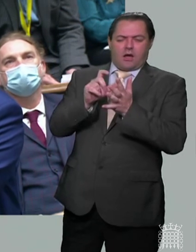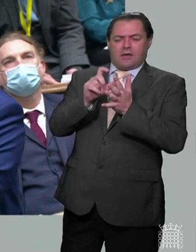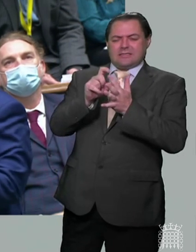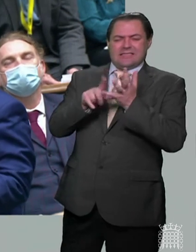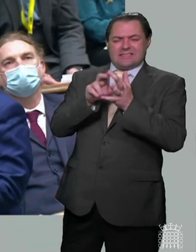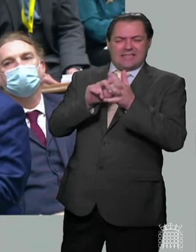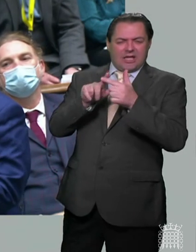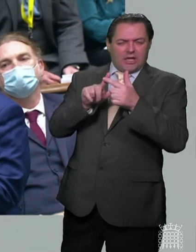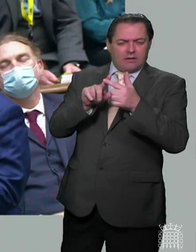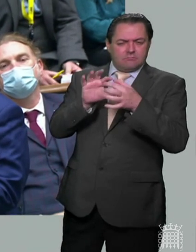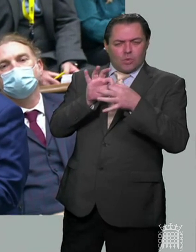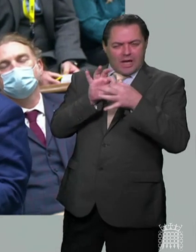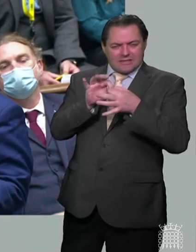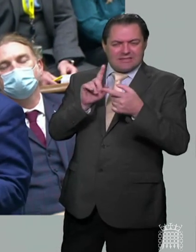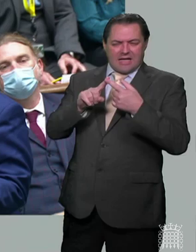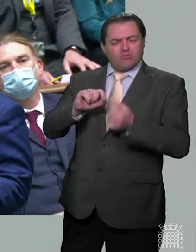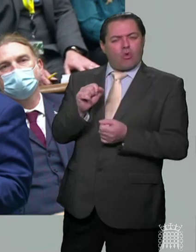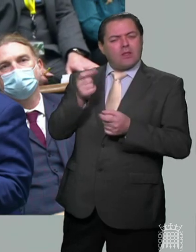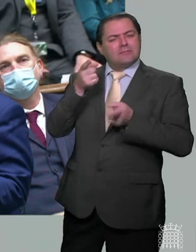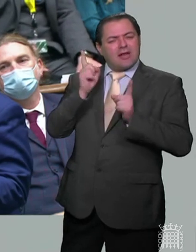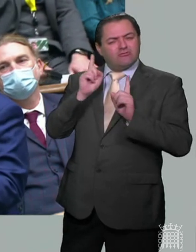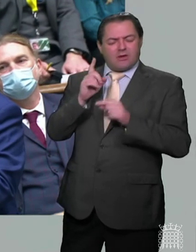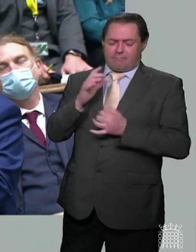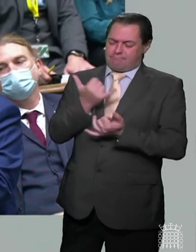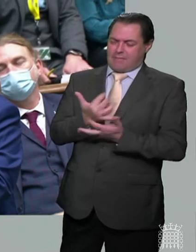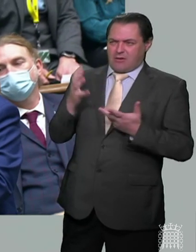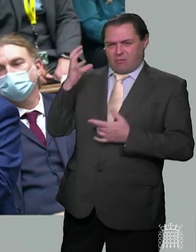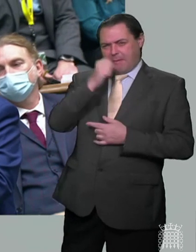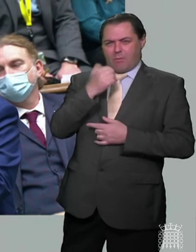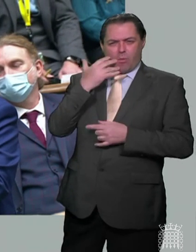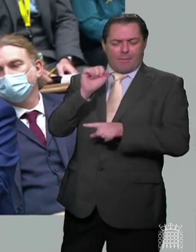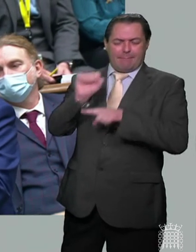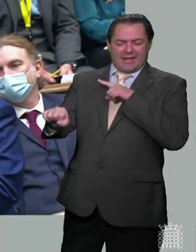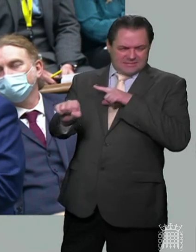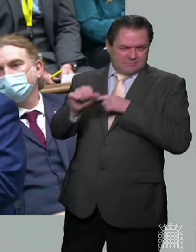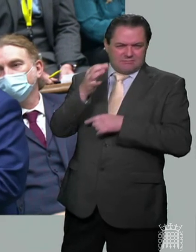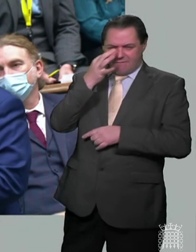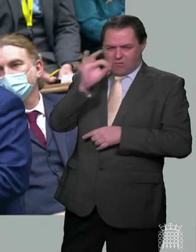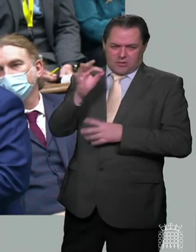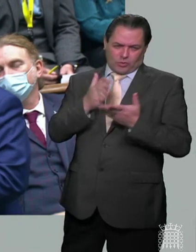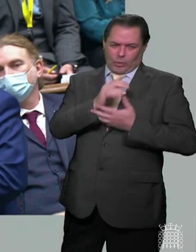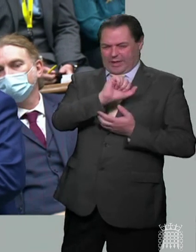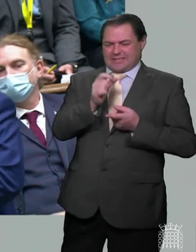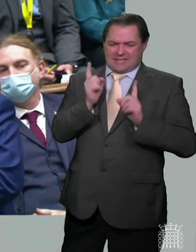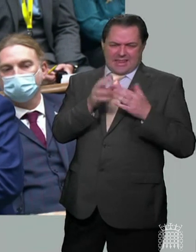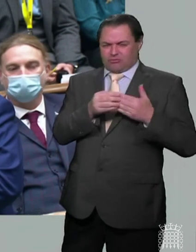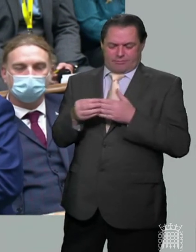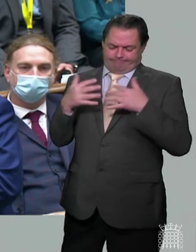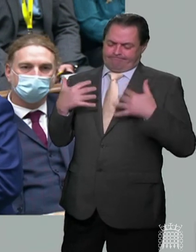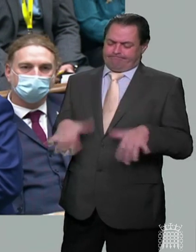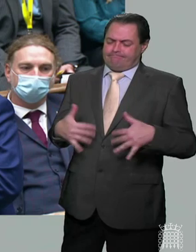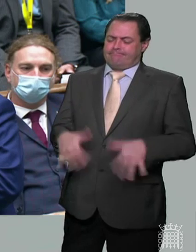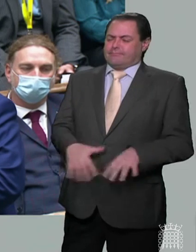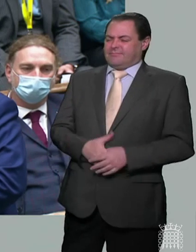Many of us will not forget the day he led us to victory over France at Hampden.